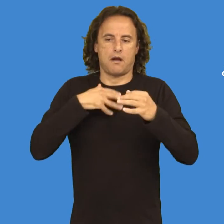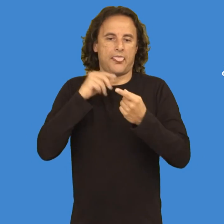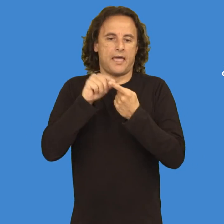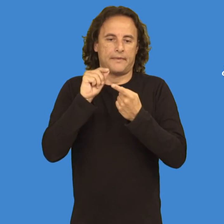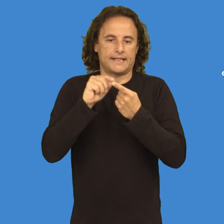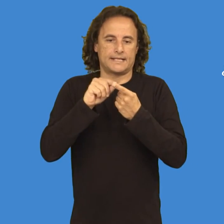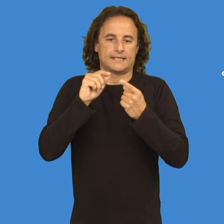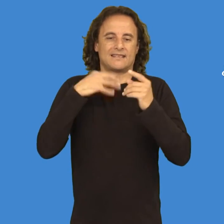diabetes